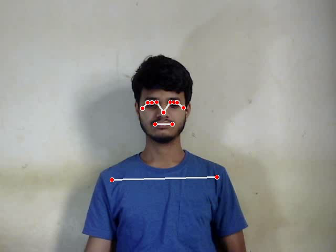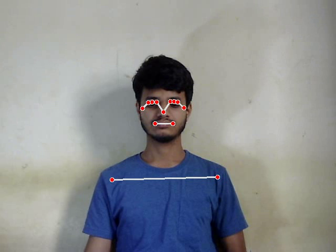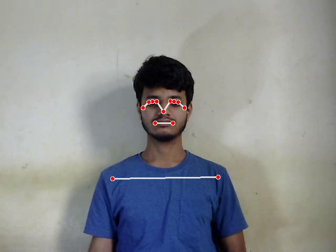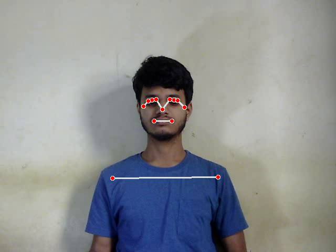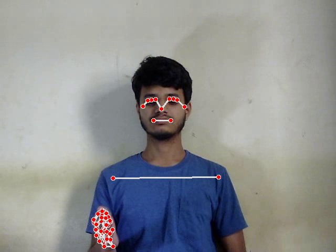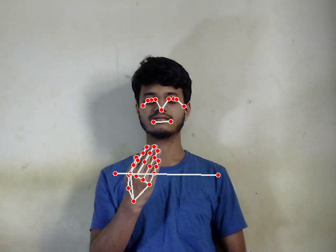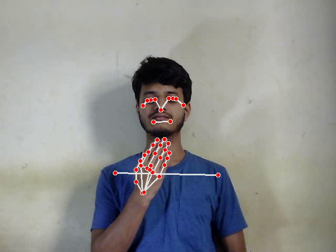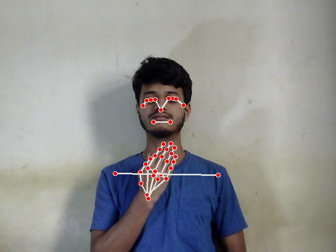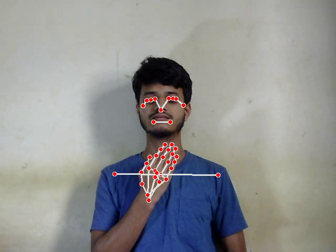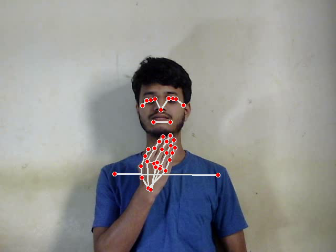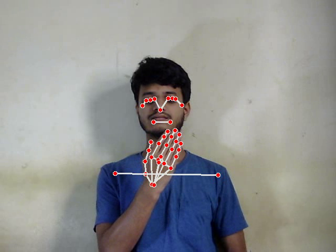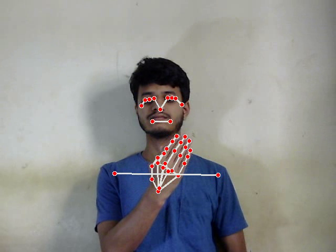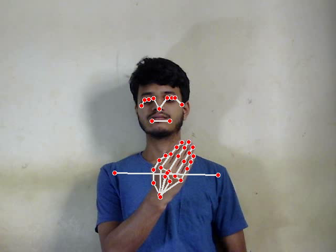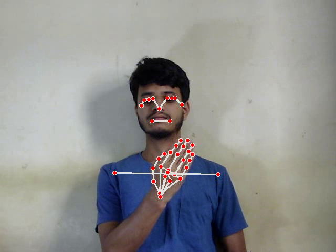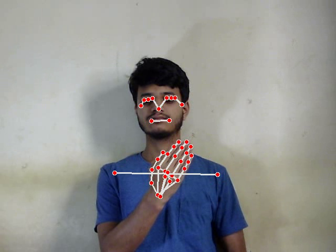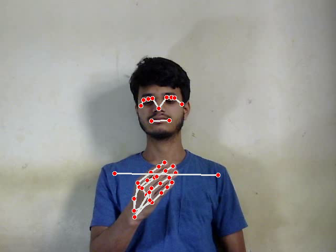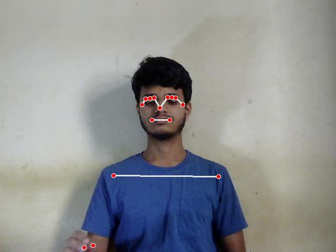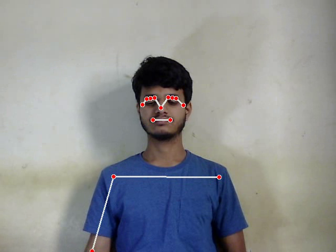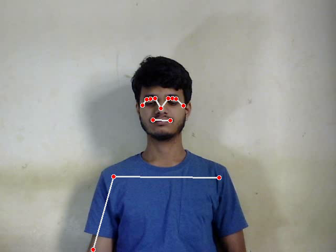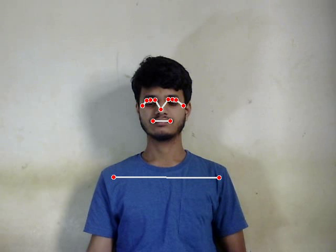thank you